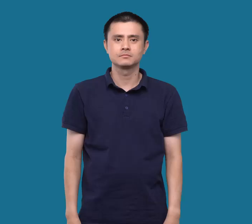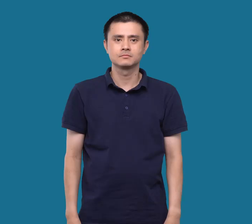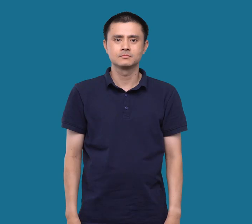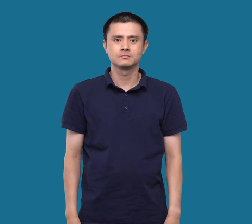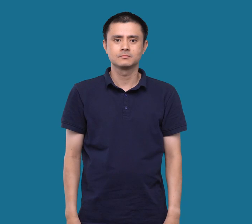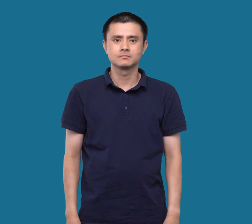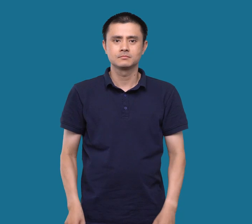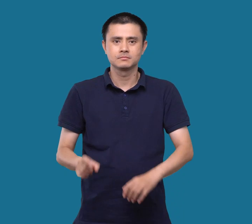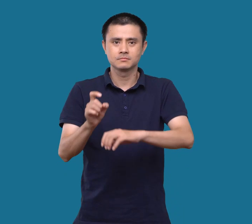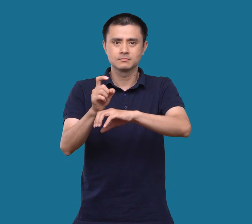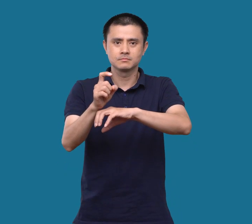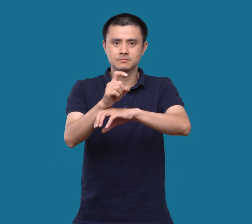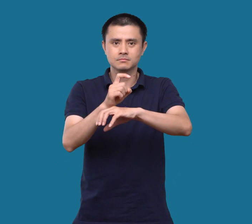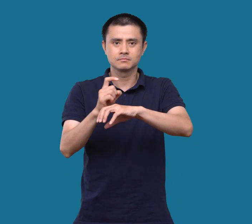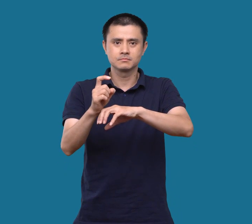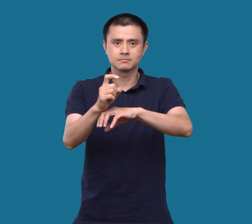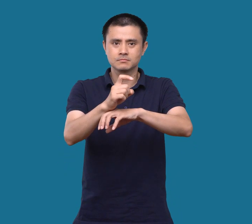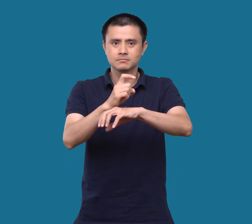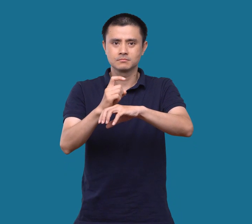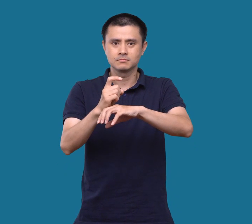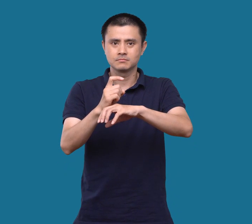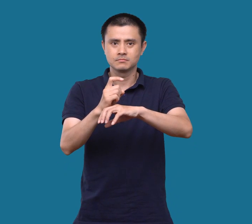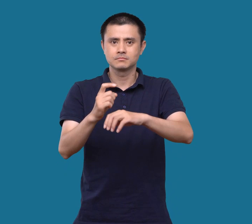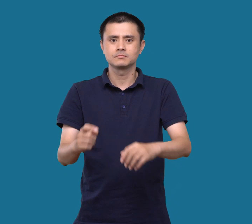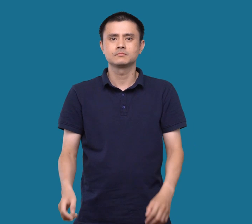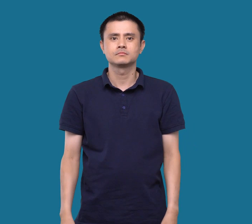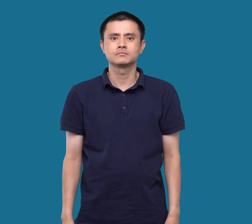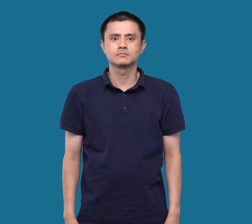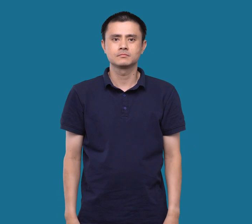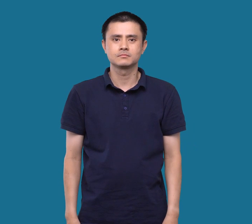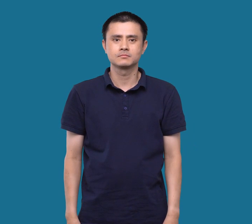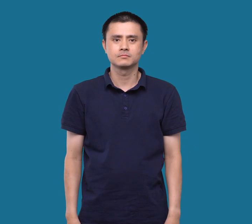môn Địa lý